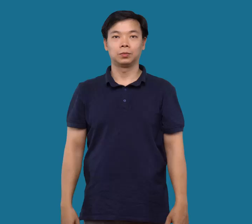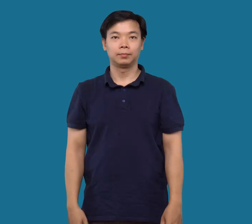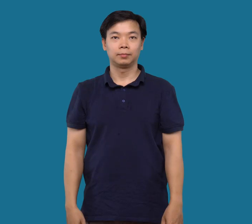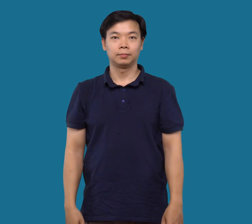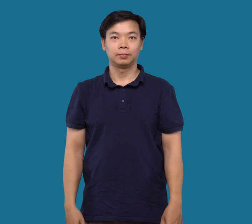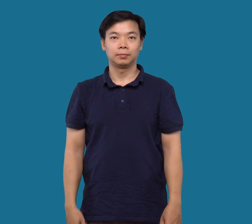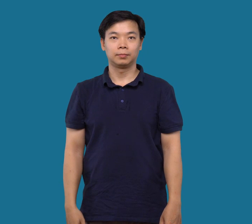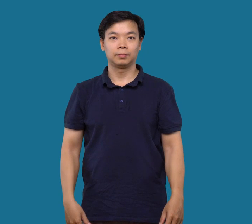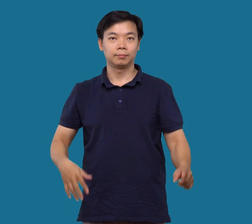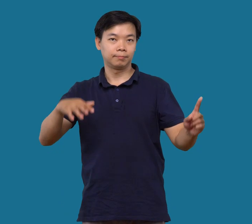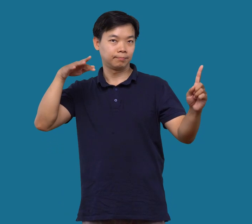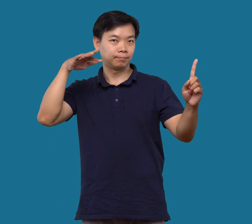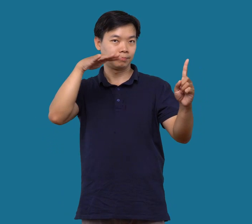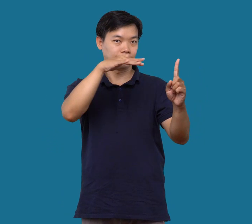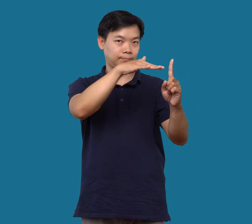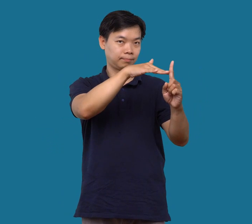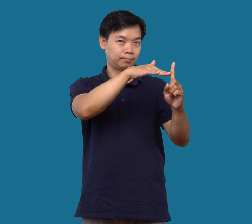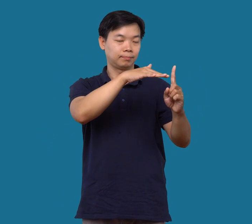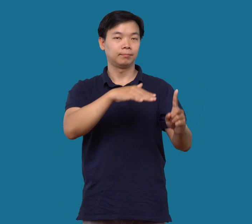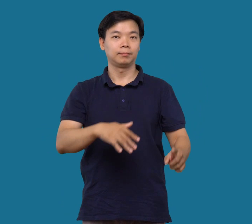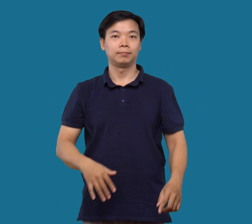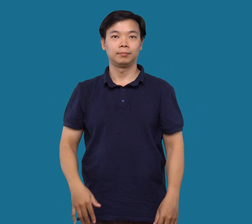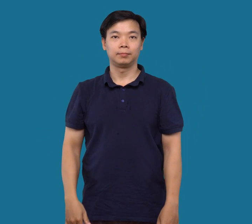tham dự